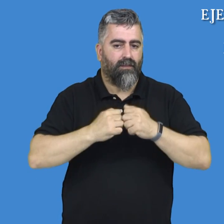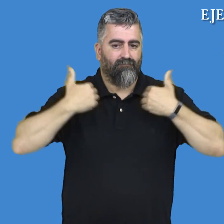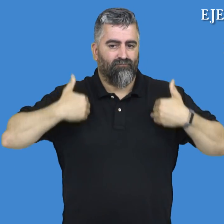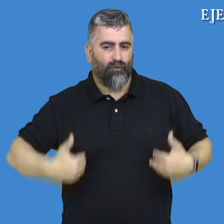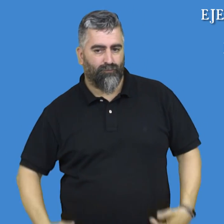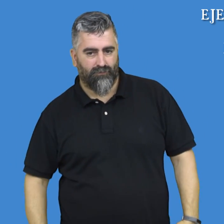cuerpo